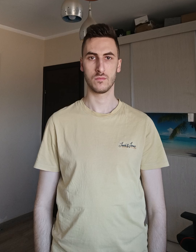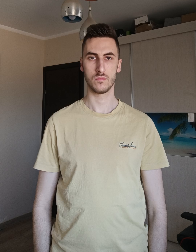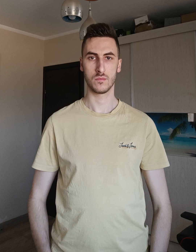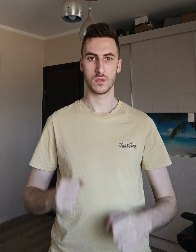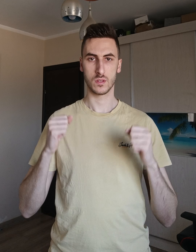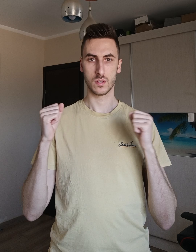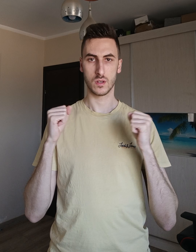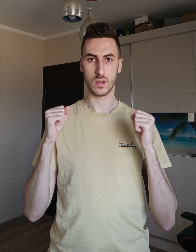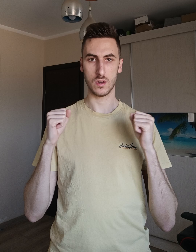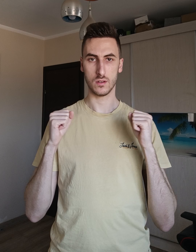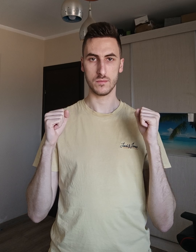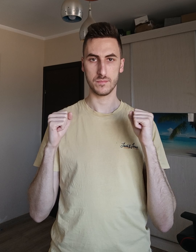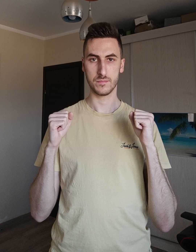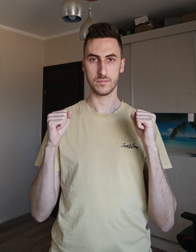קר